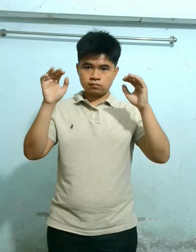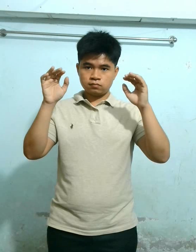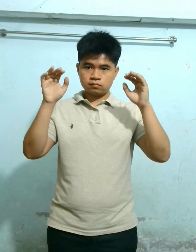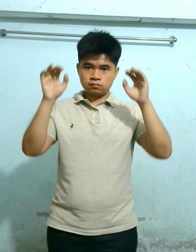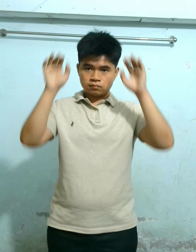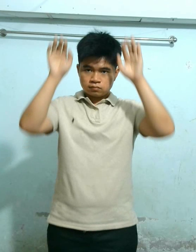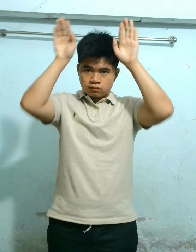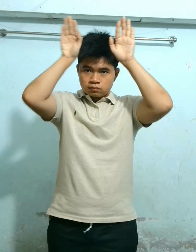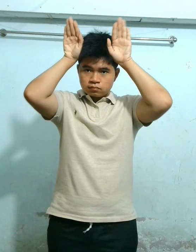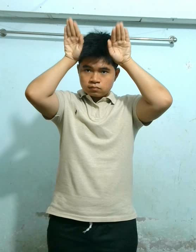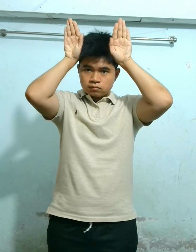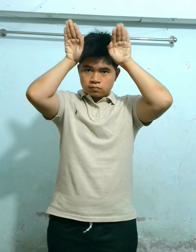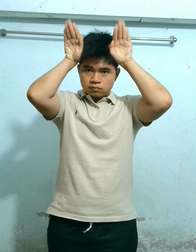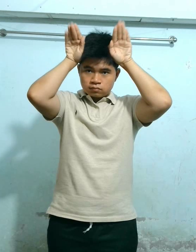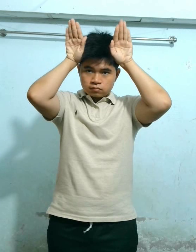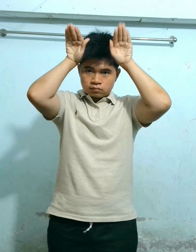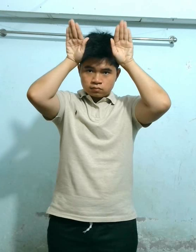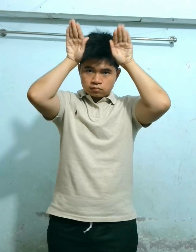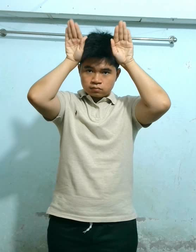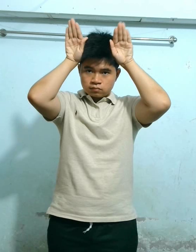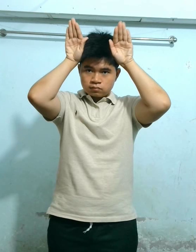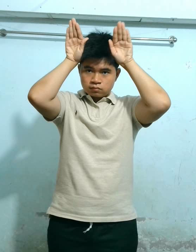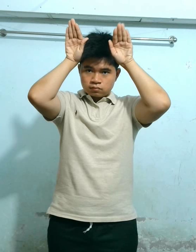cho